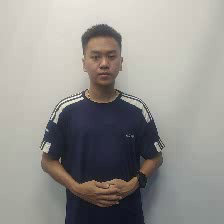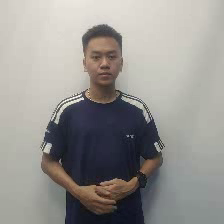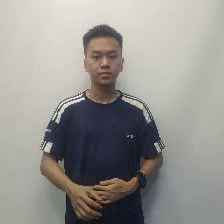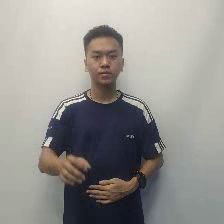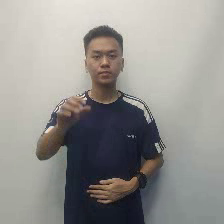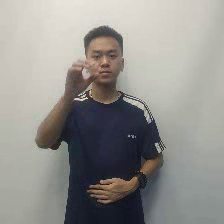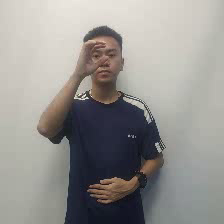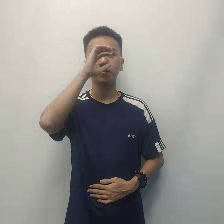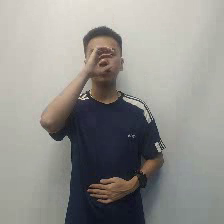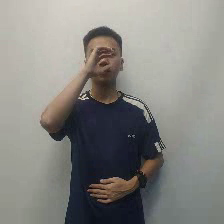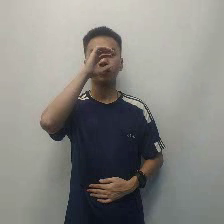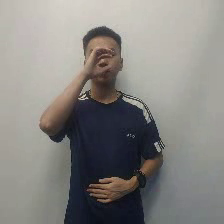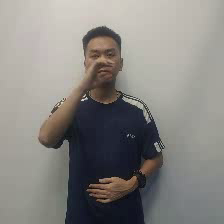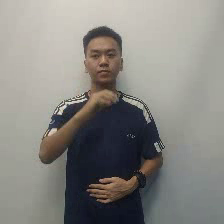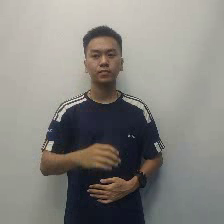Uống